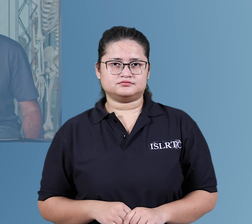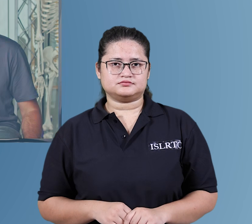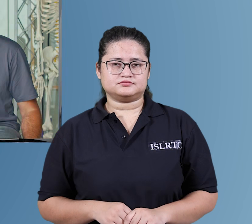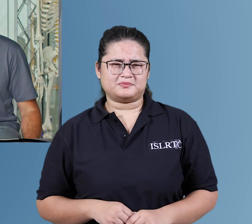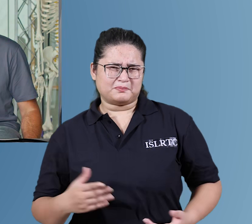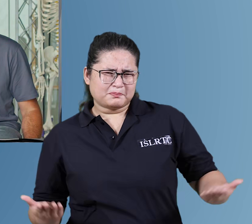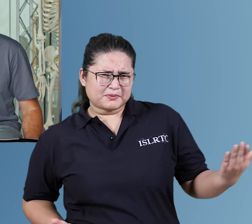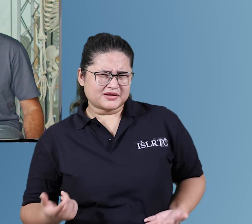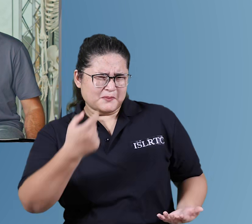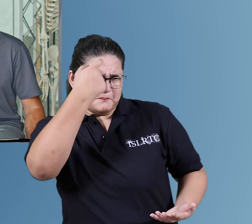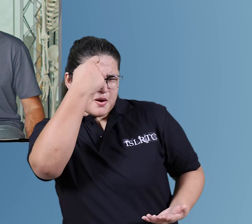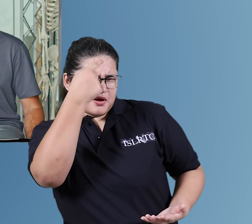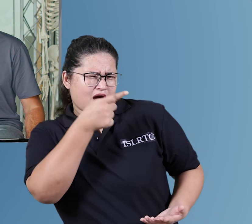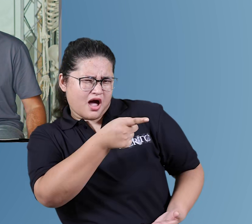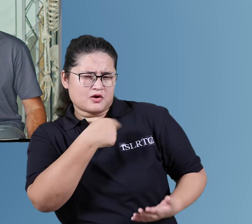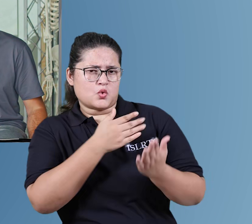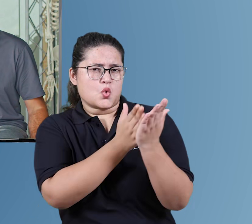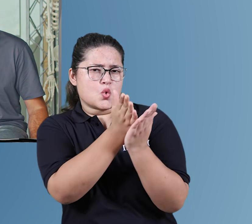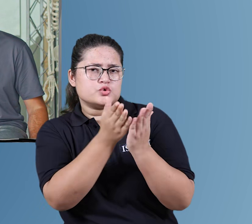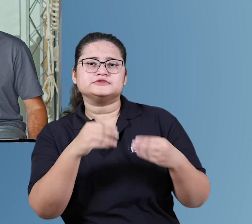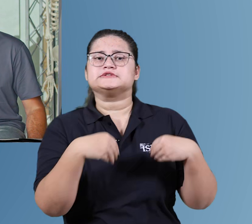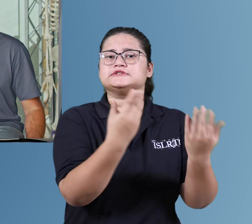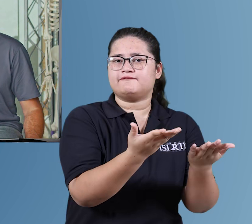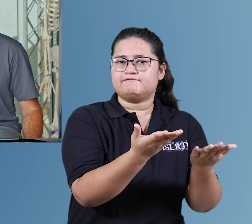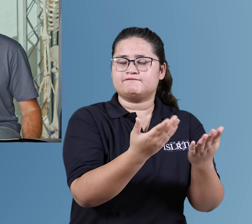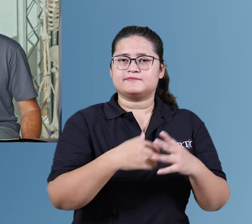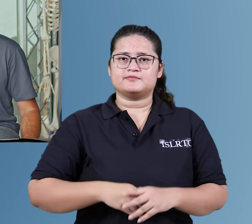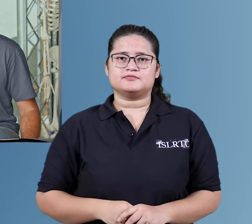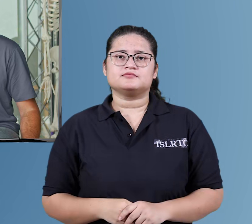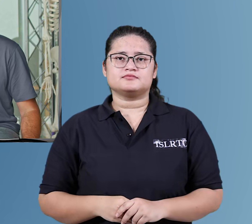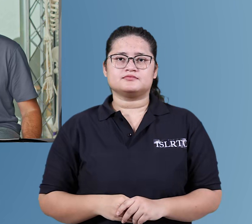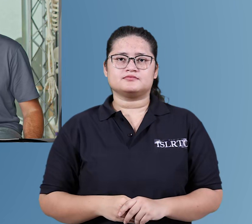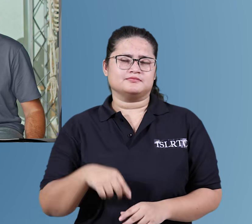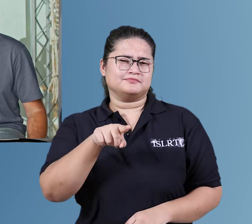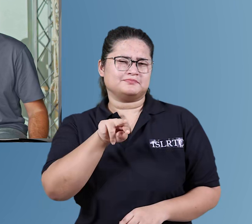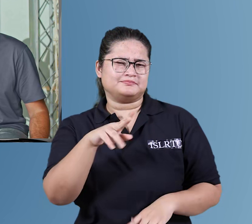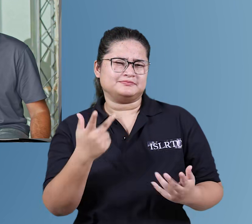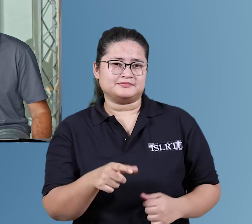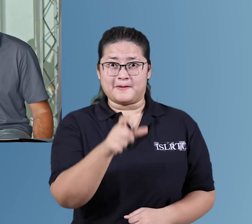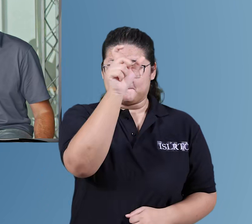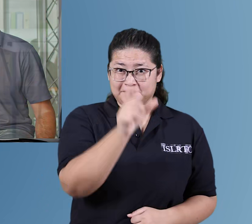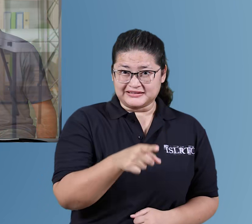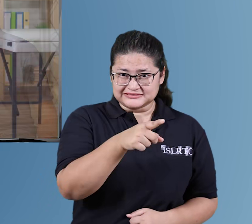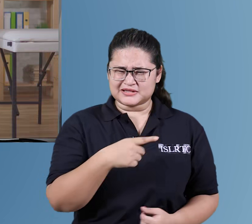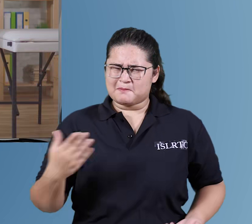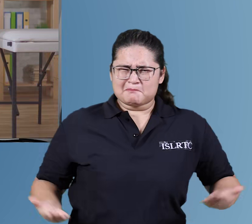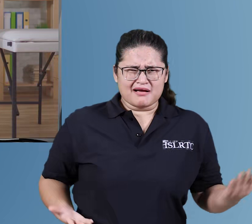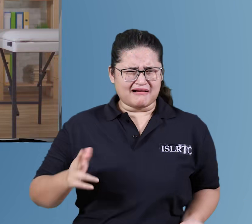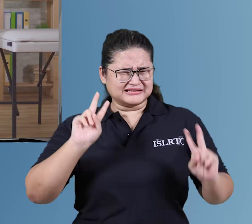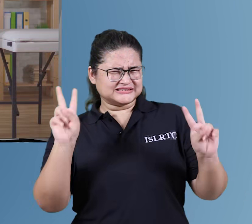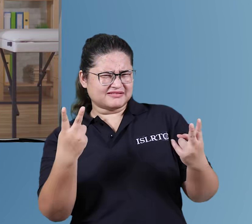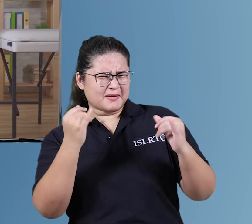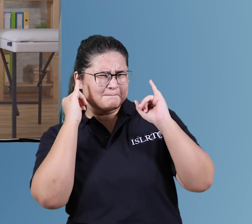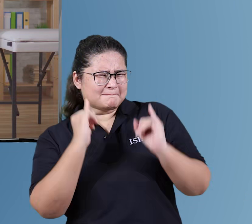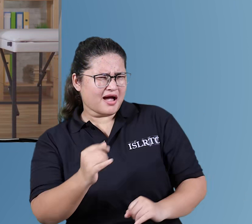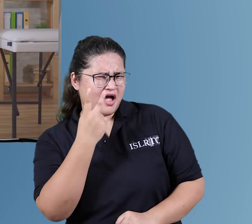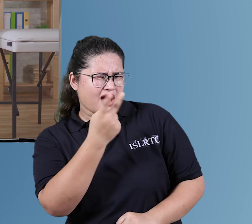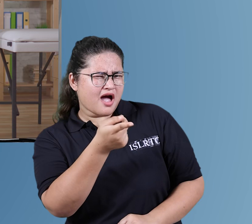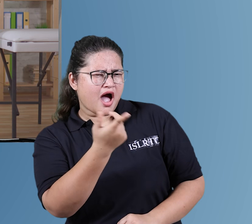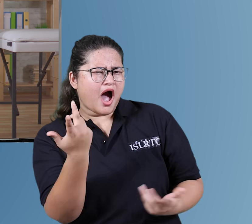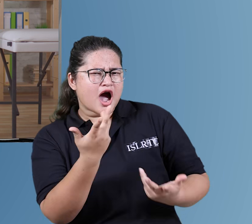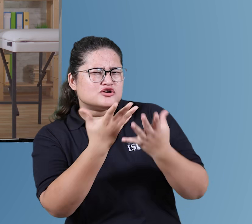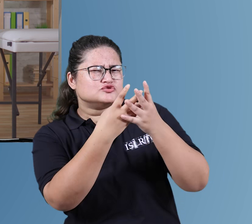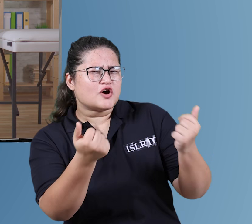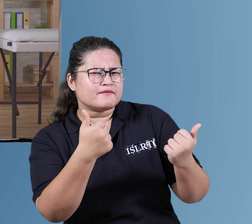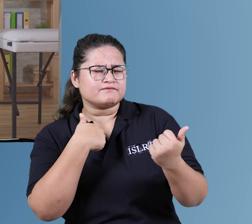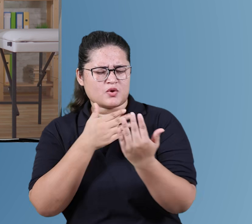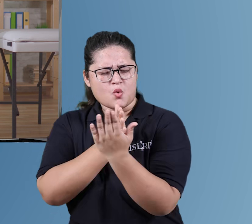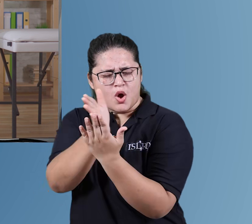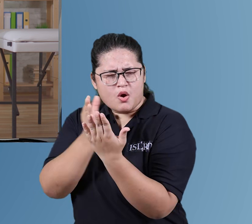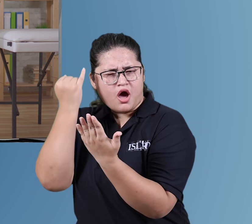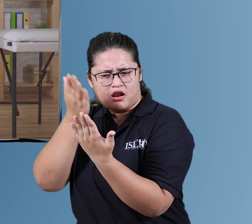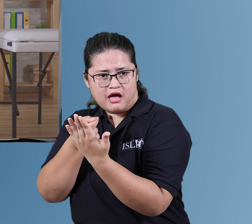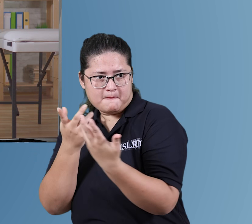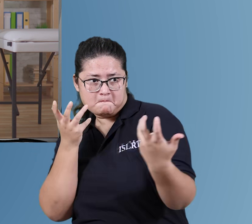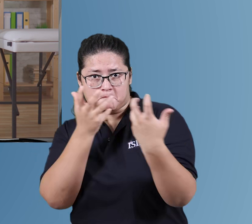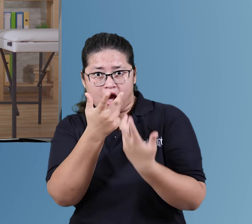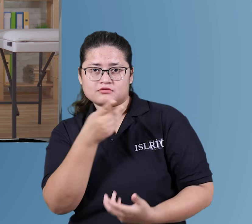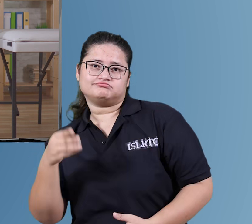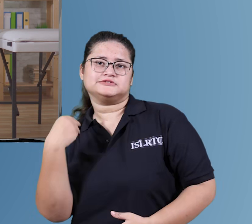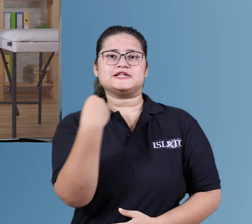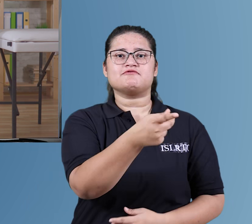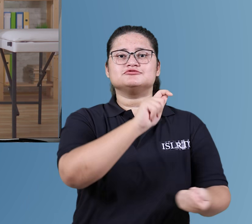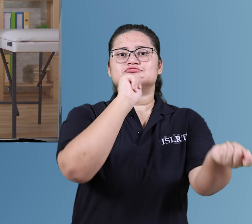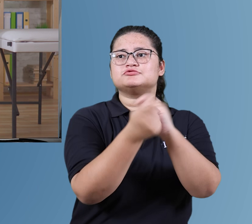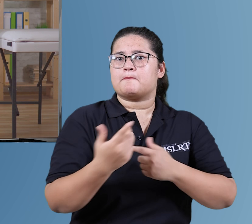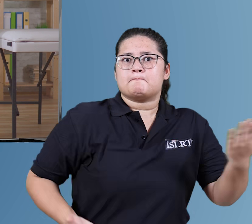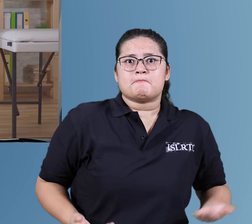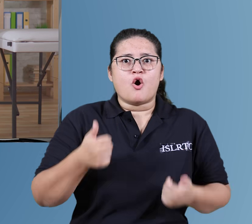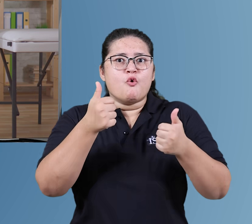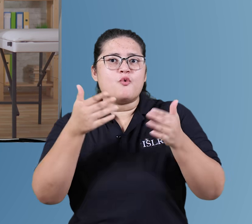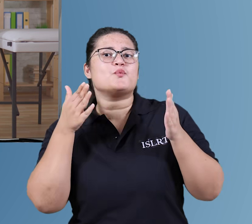Behavioral modification the use of various techniques to change unhealthy behaviors and replace them with healthier behaviors.